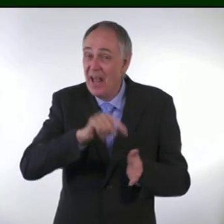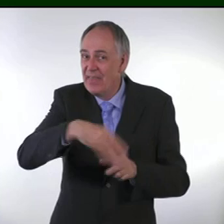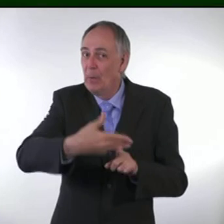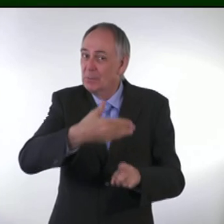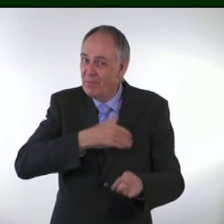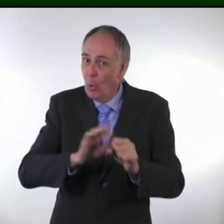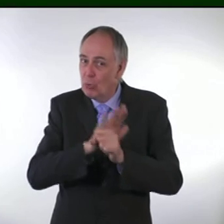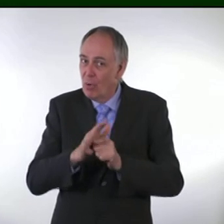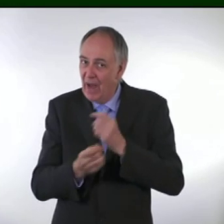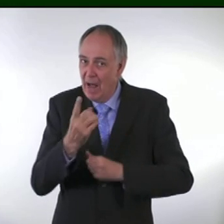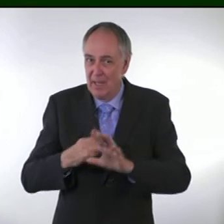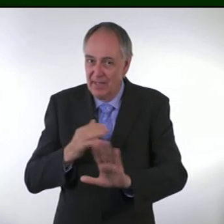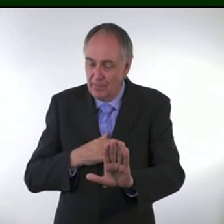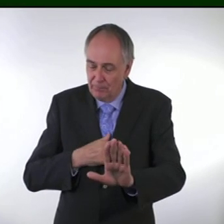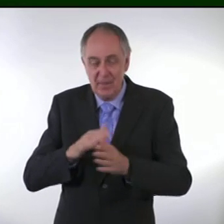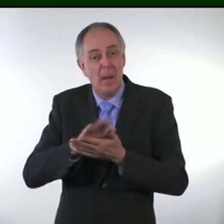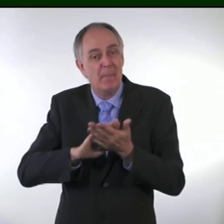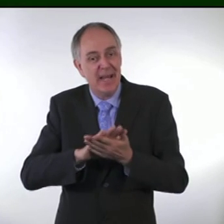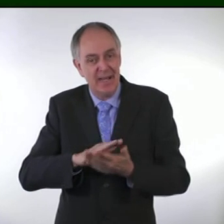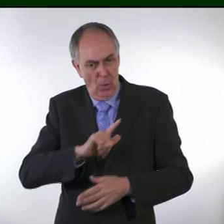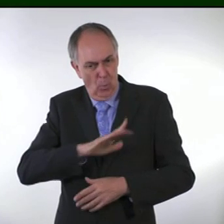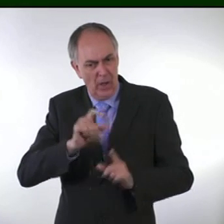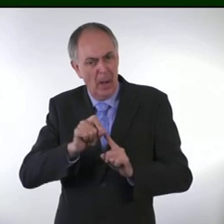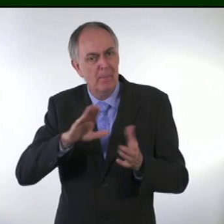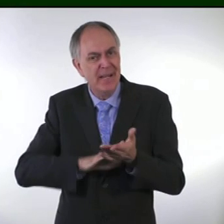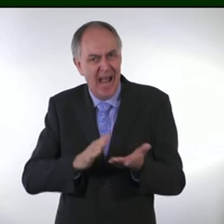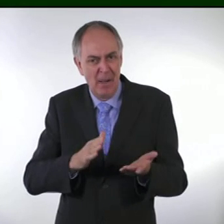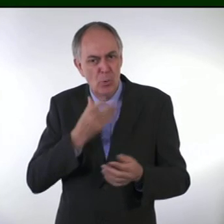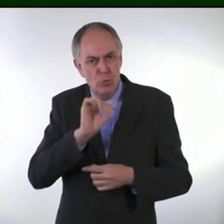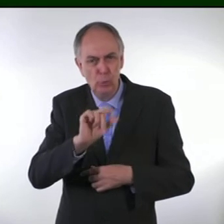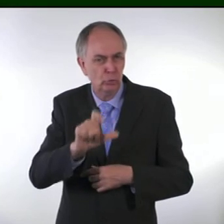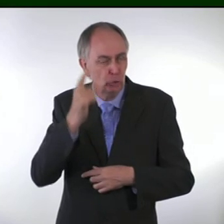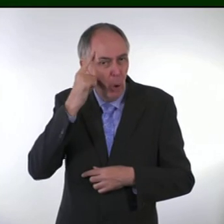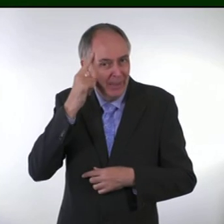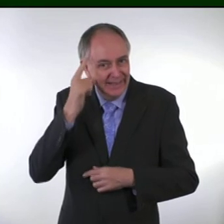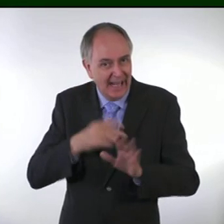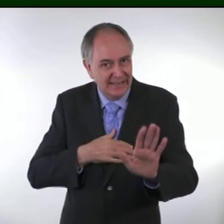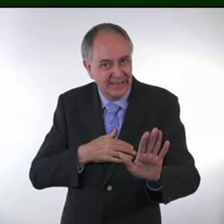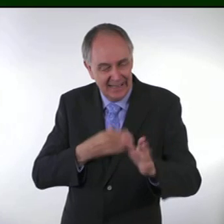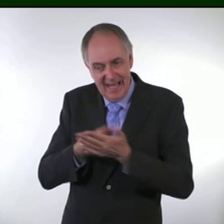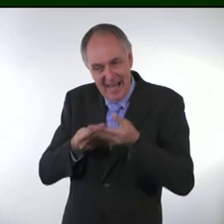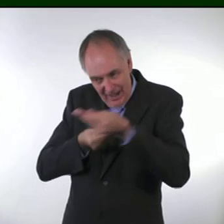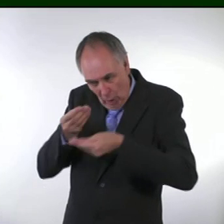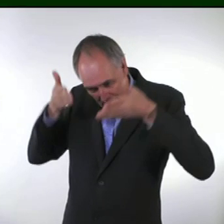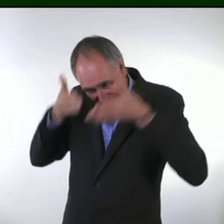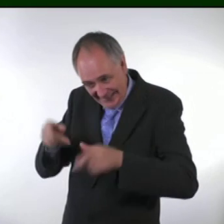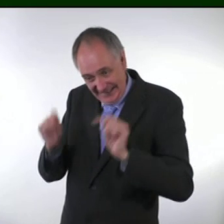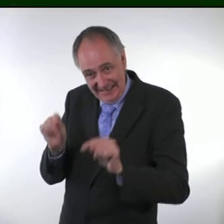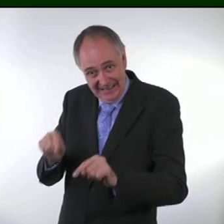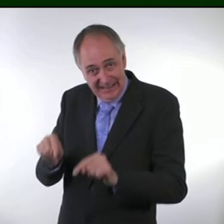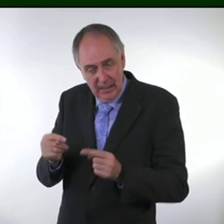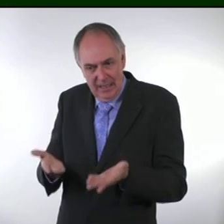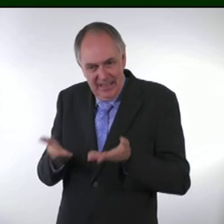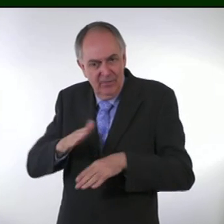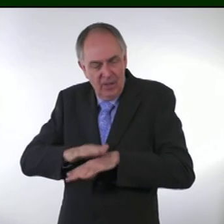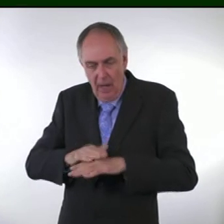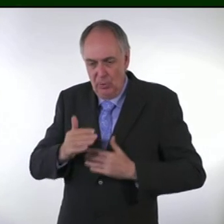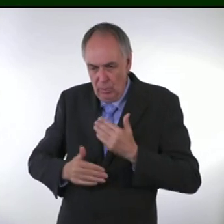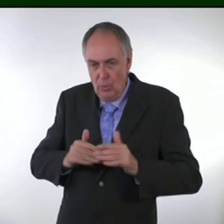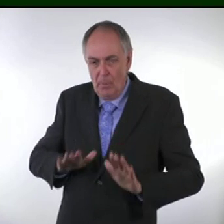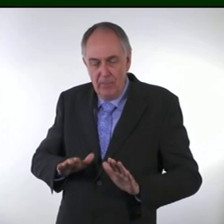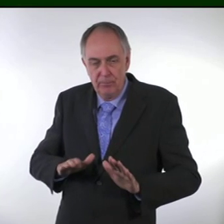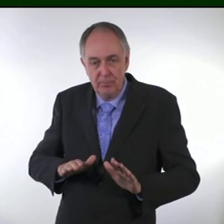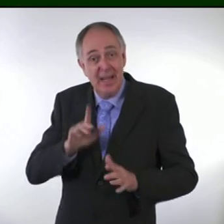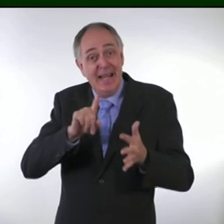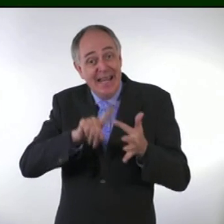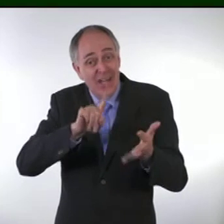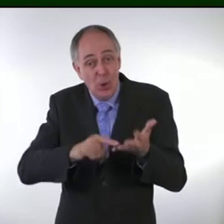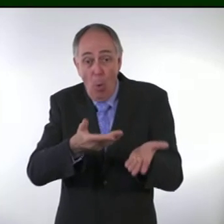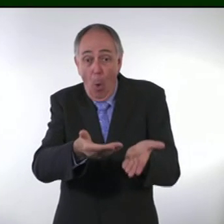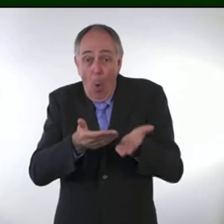Why does the Prime Minister not show some good old-fashioned British common sense, give our economy the chance to breathe, and accept the EU’s offer of a delay?